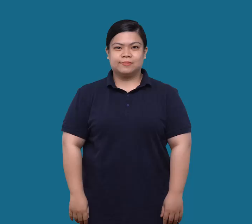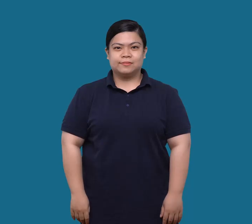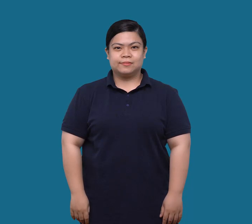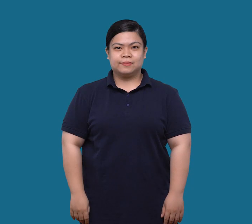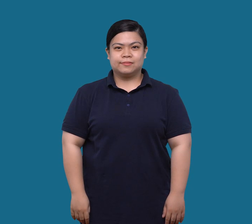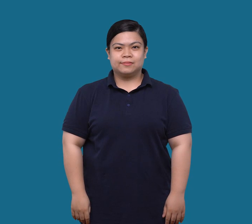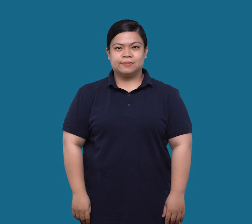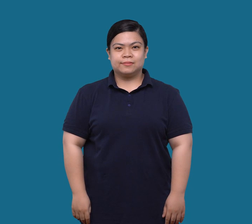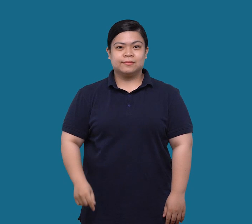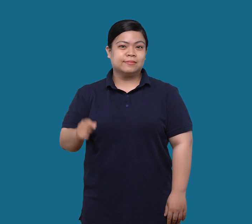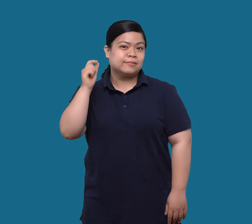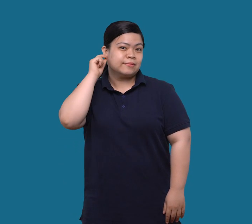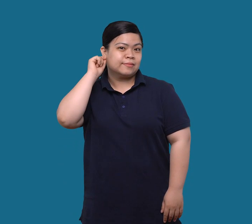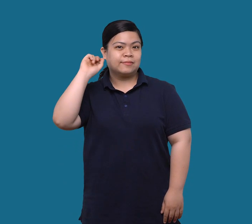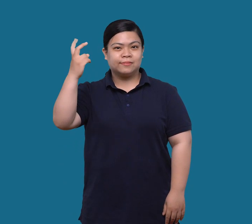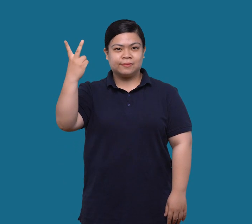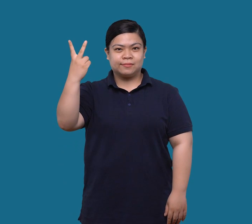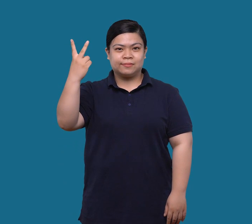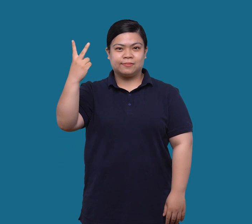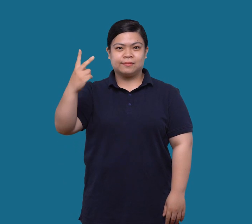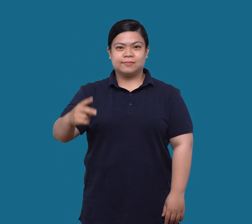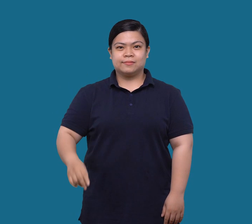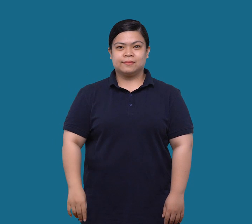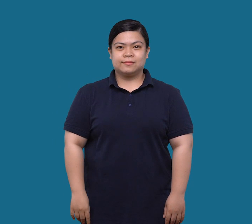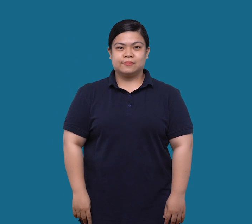chị hai, chị cả